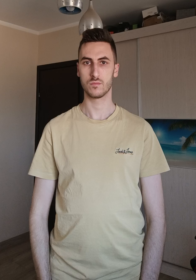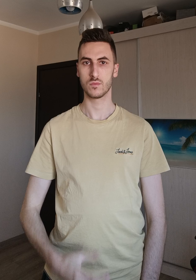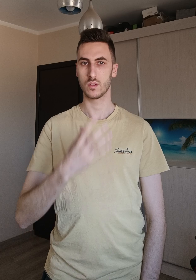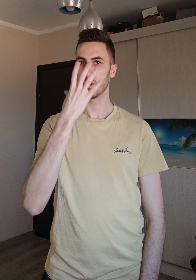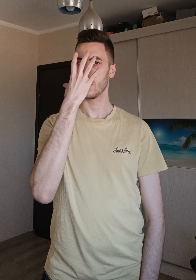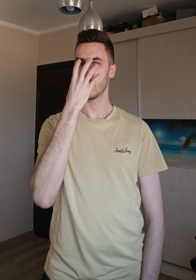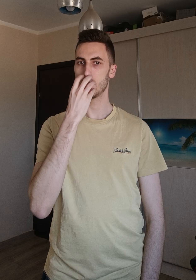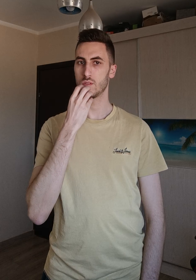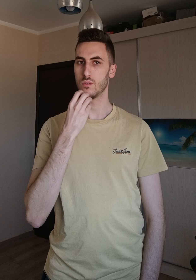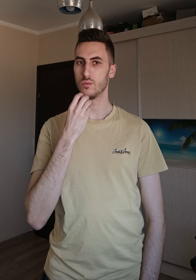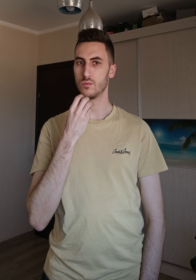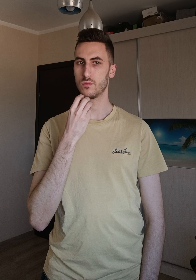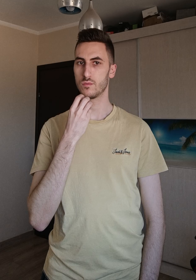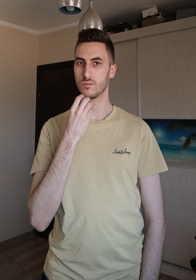עצוב